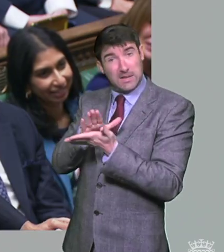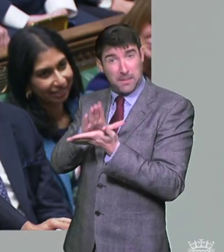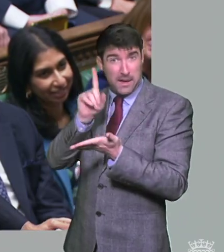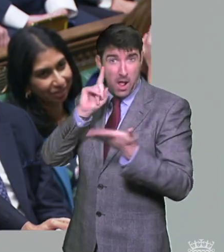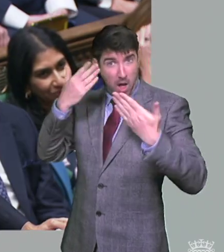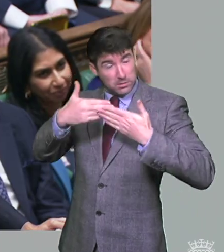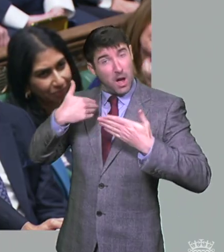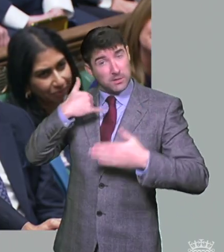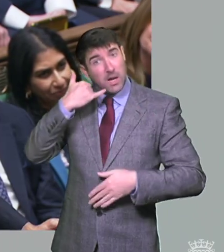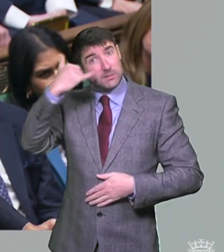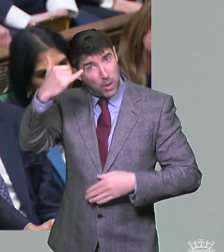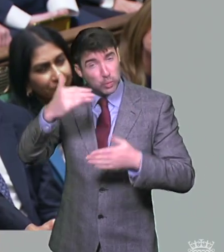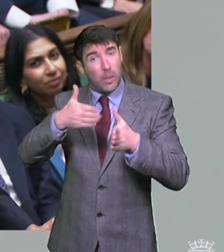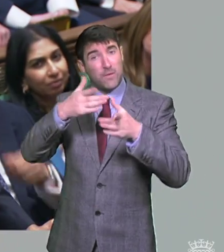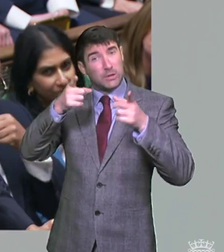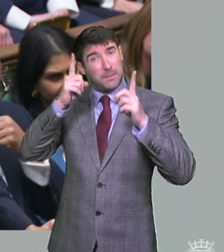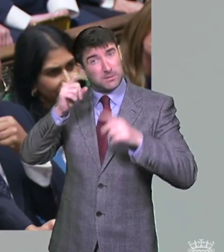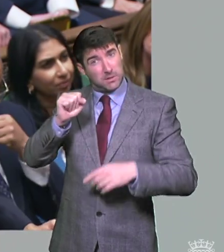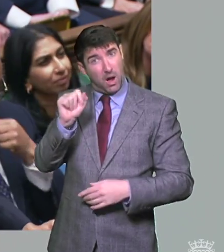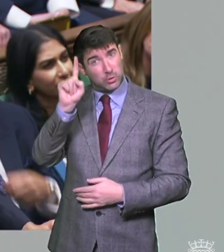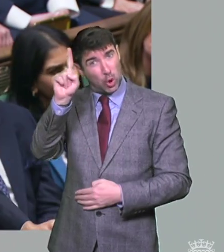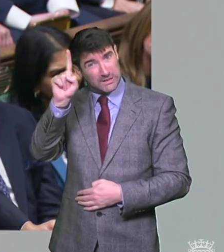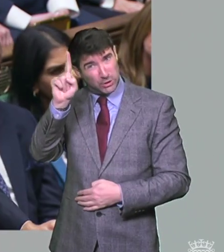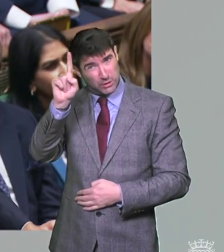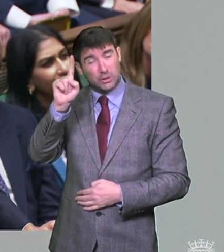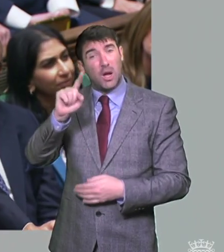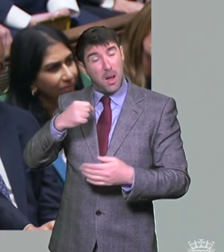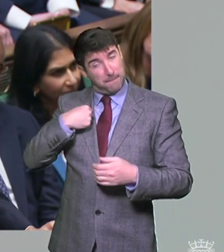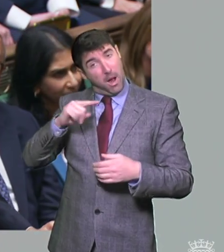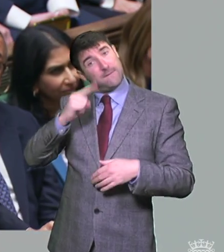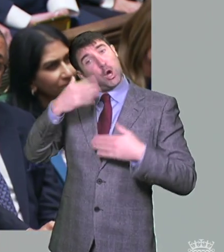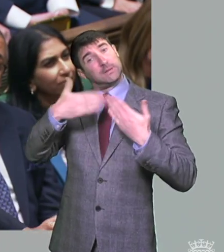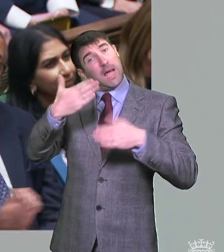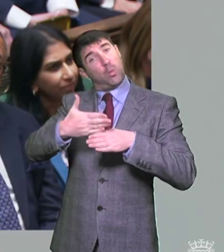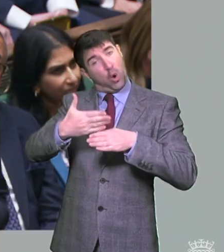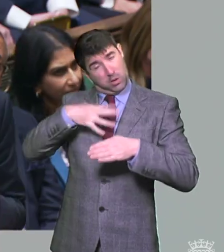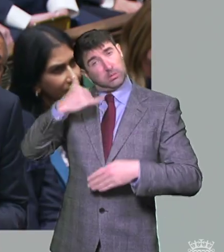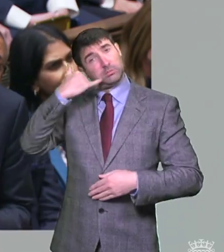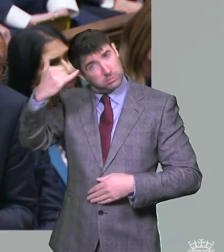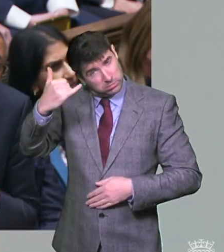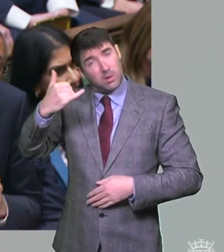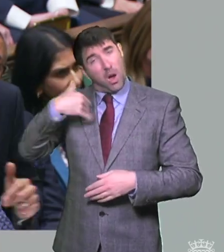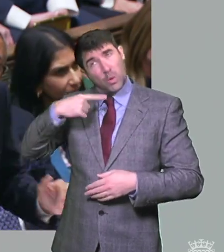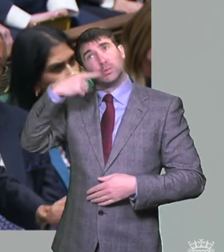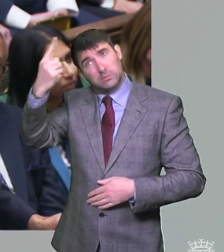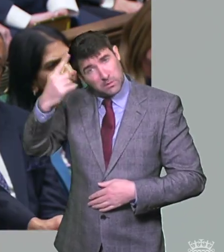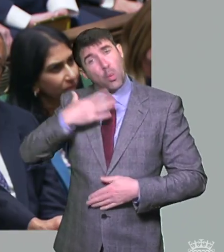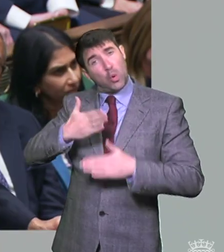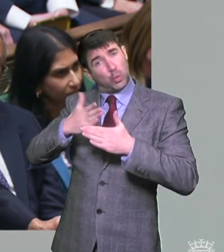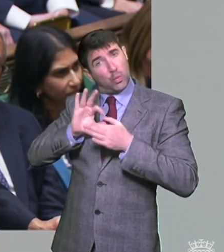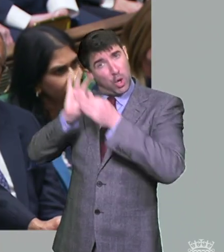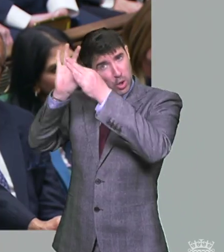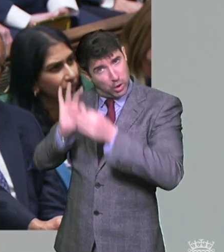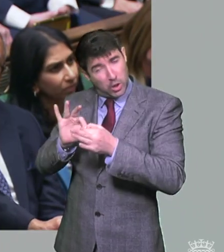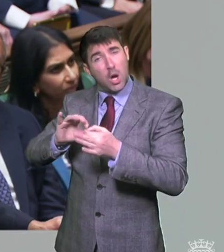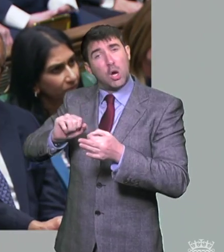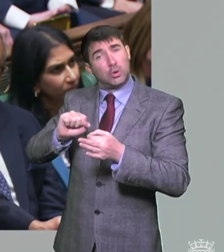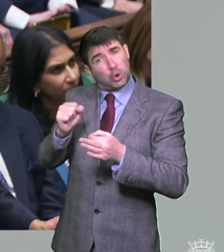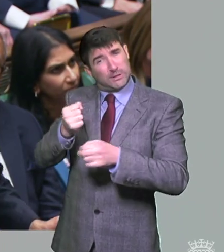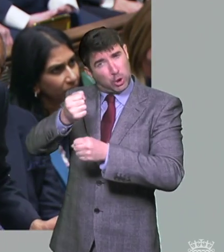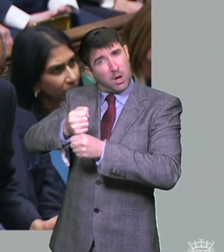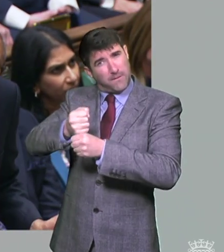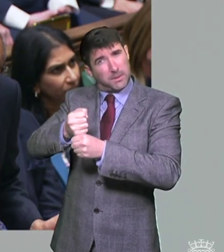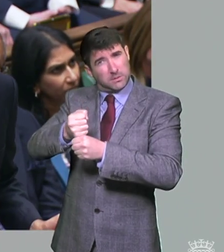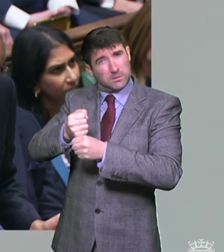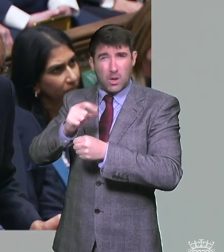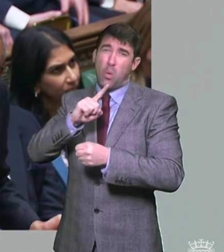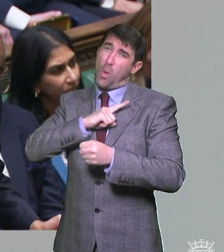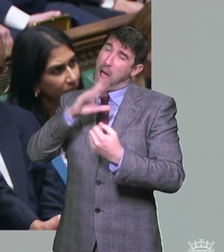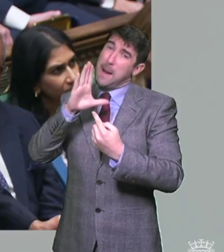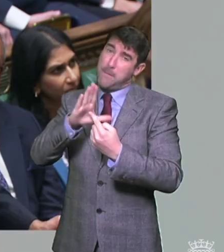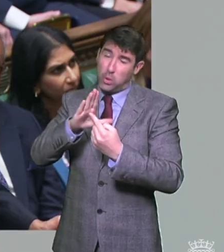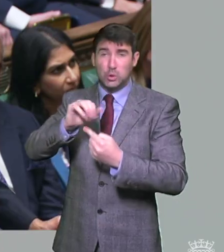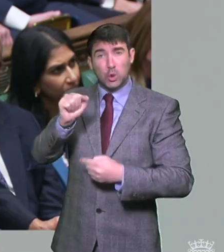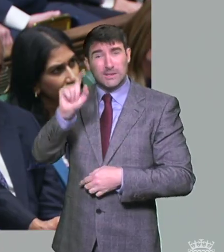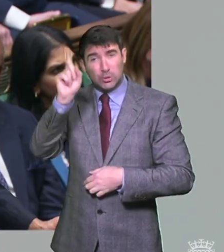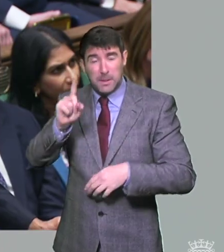It was important that I spoke to her on my first day in office, because I wanted to express my desire to work constructively with the Scottish Government so that together we can deliver for the people of Scotland.